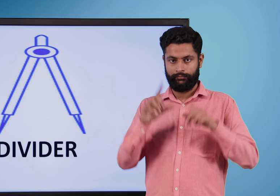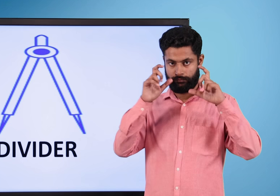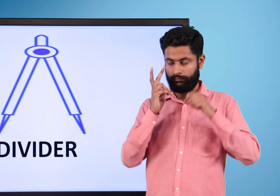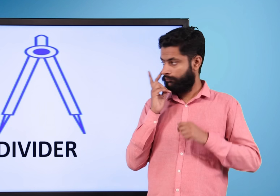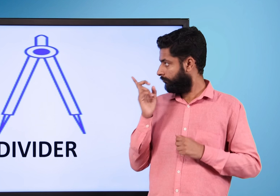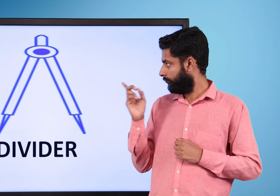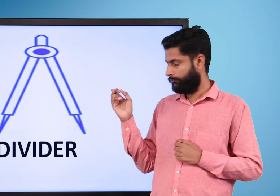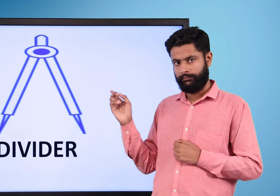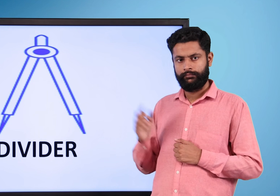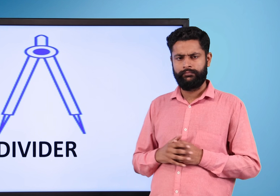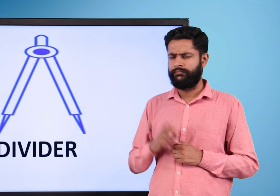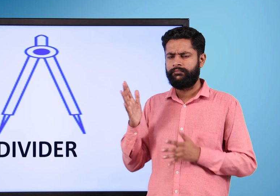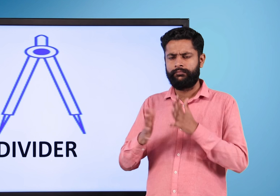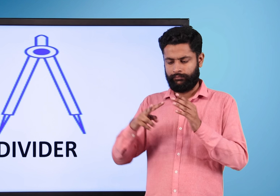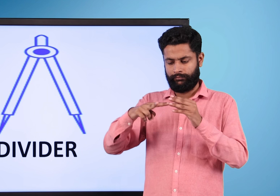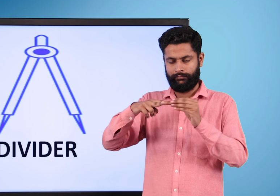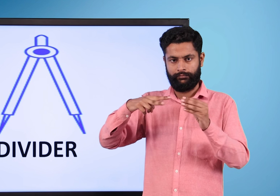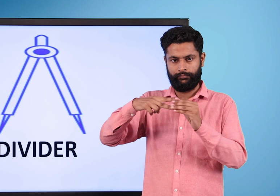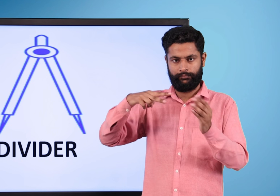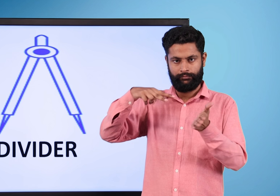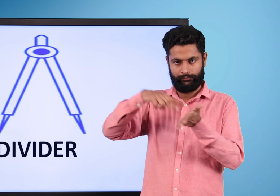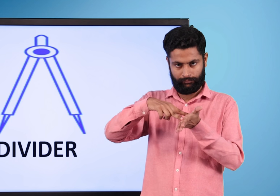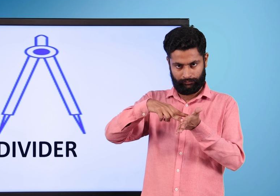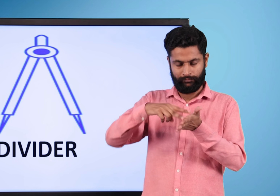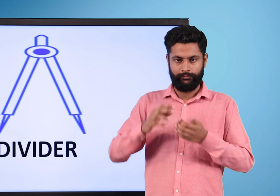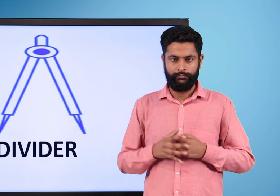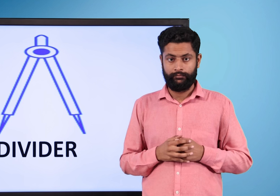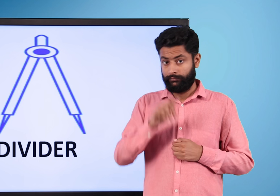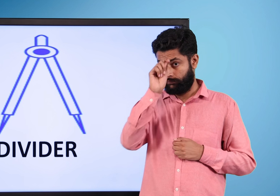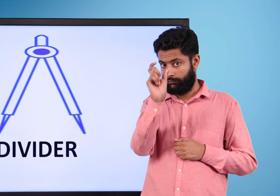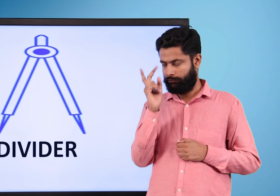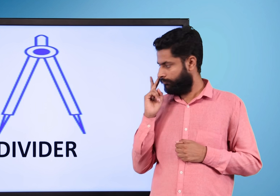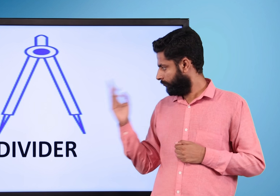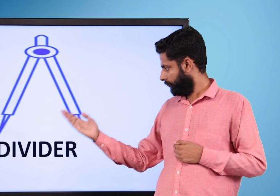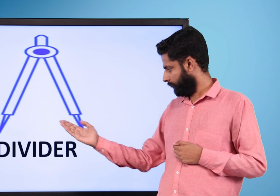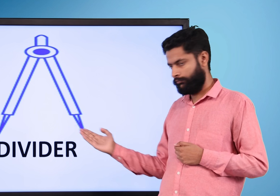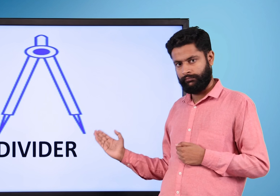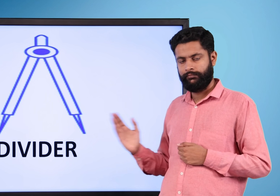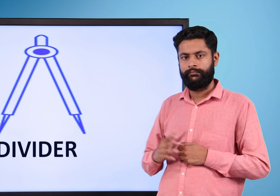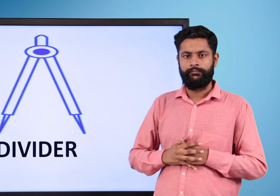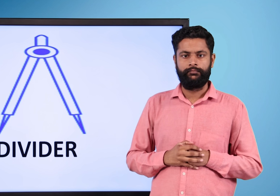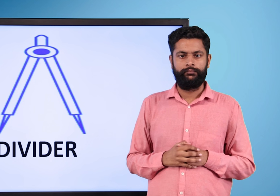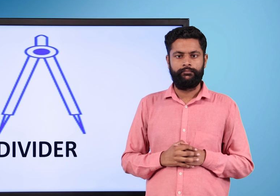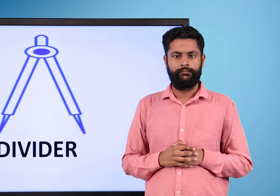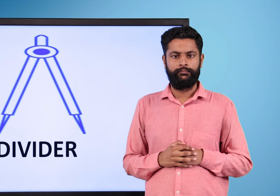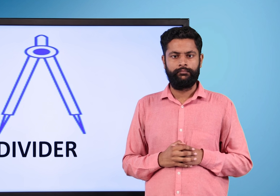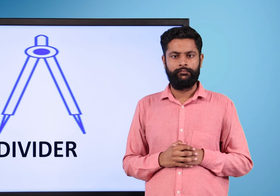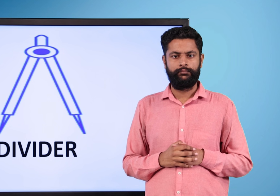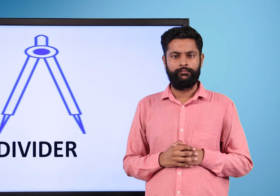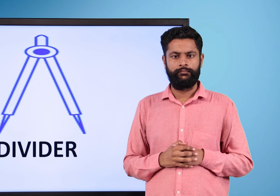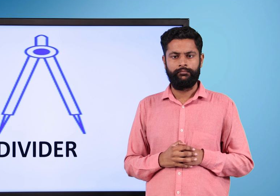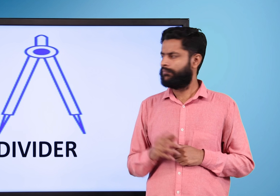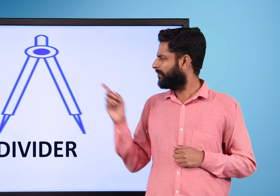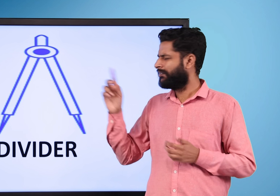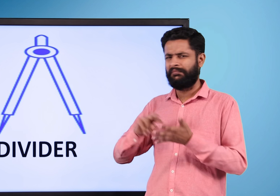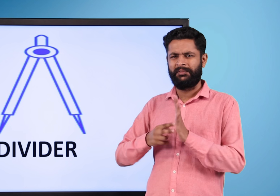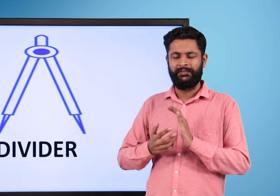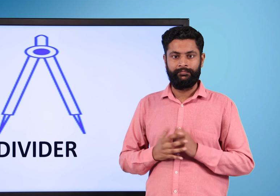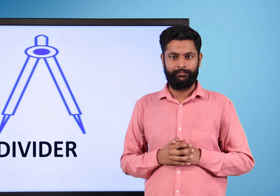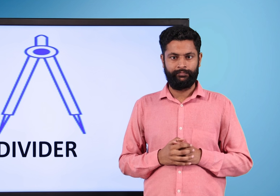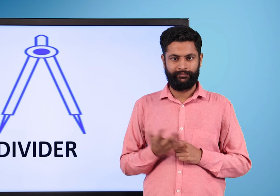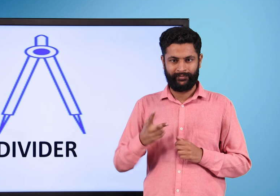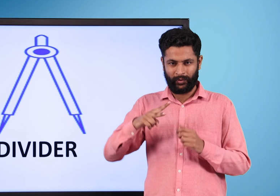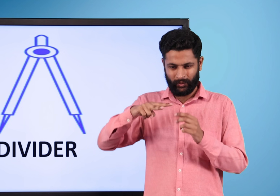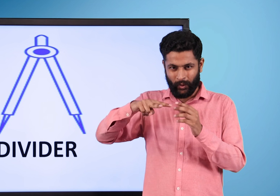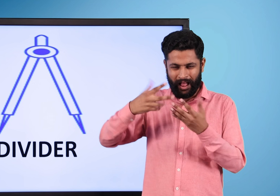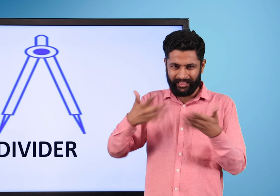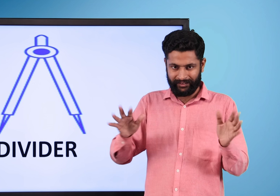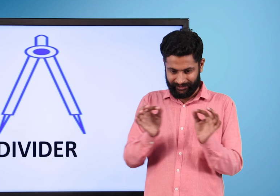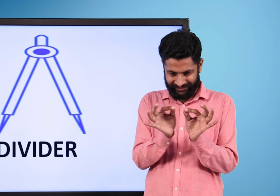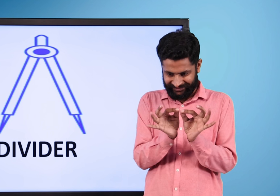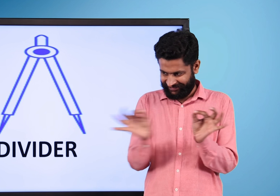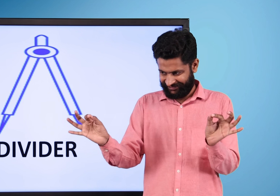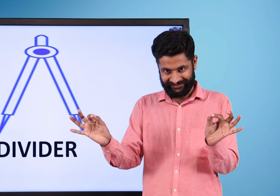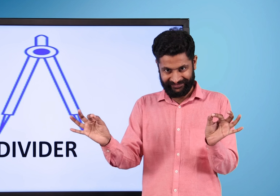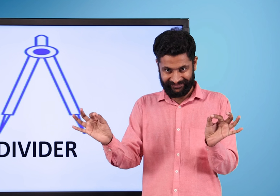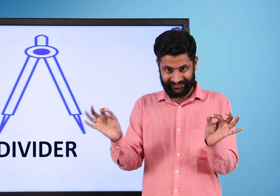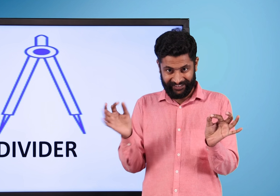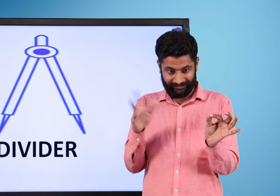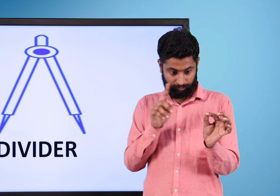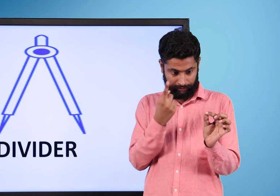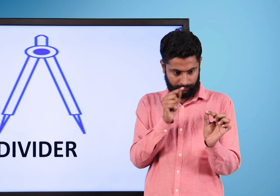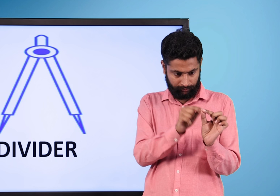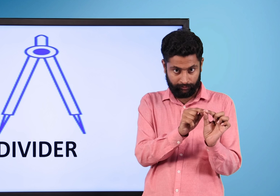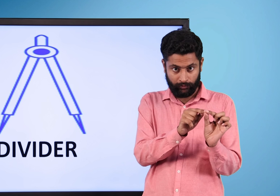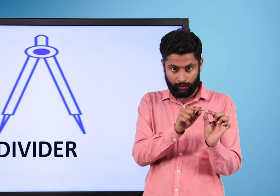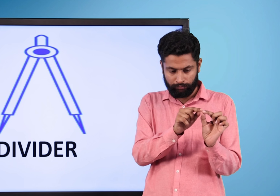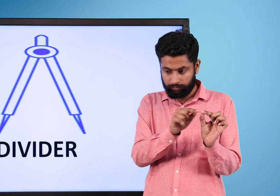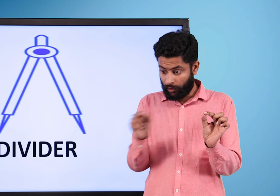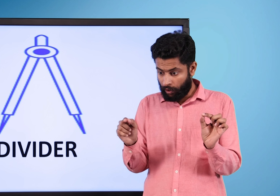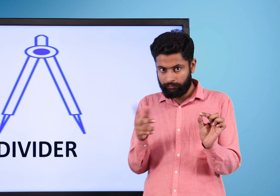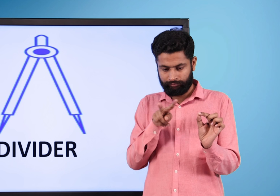divider This sign means divider. It is a pair of pointers. It is used to compare lengths.